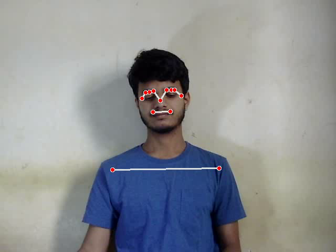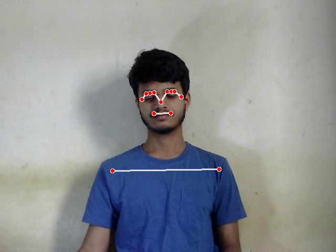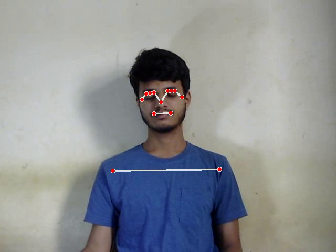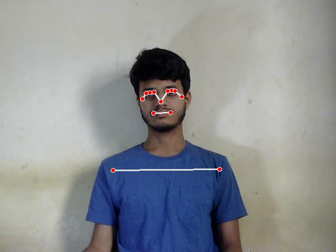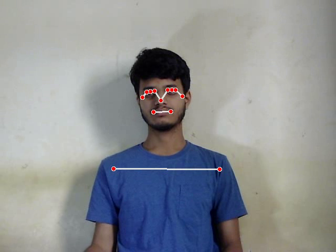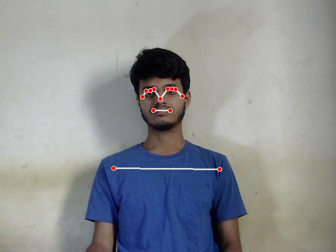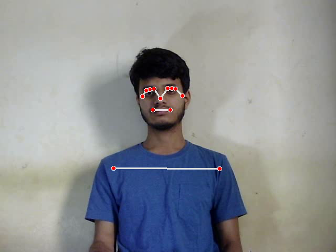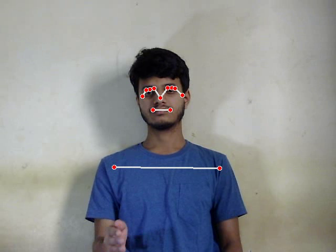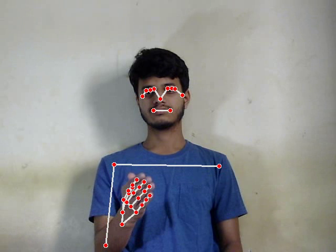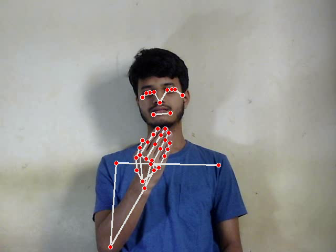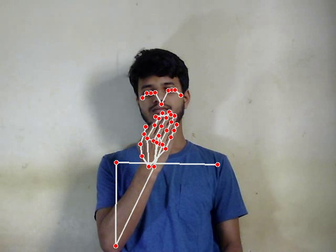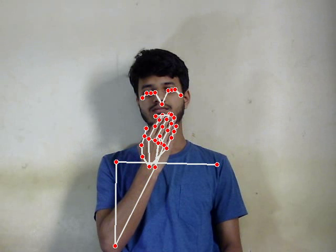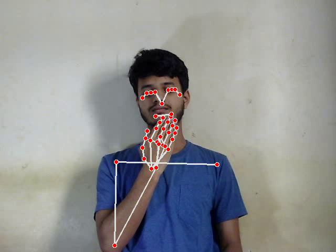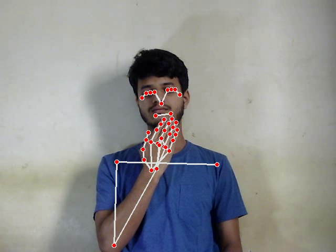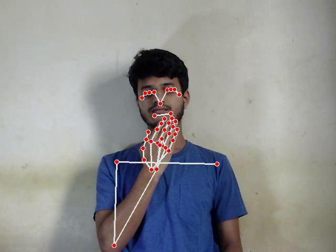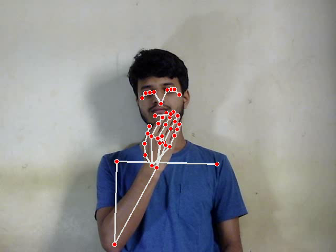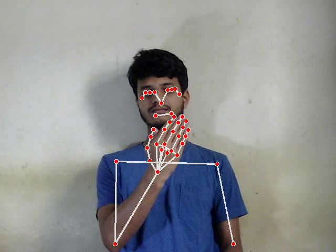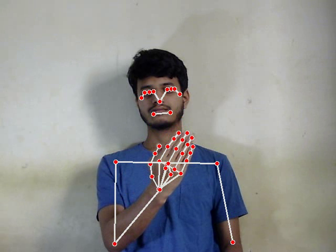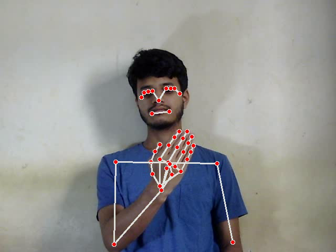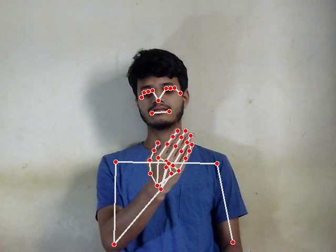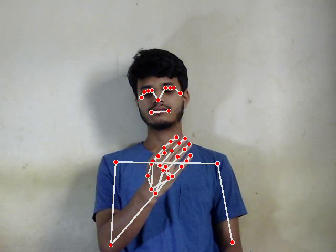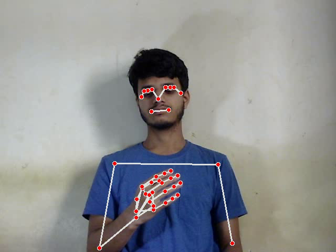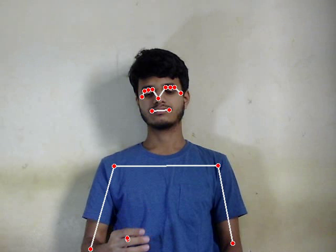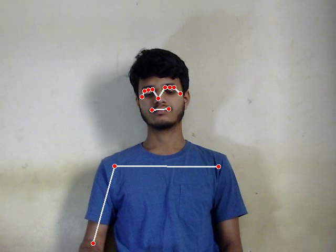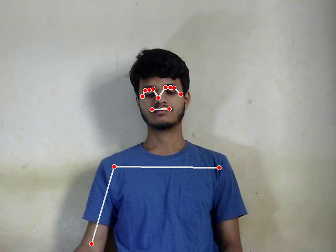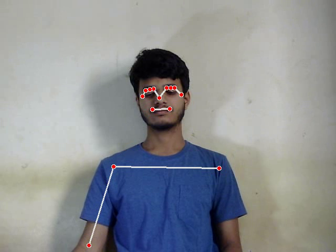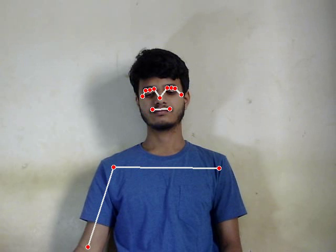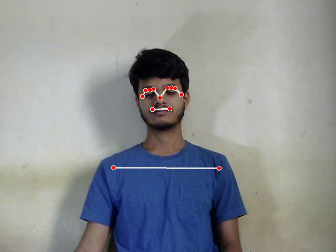thank you